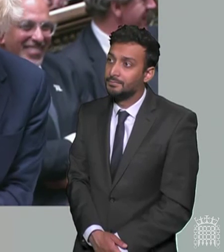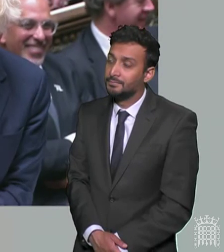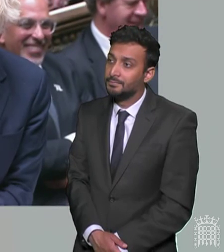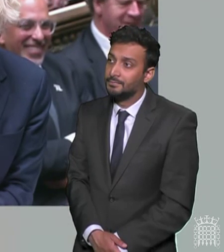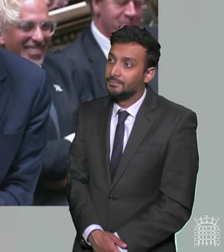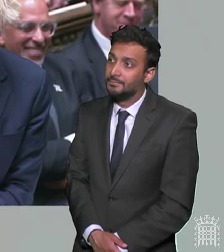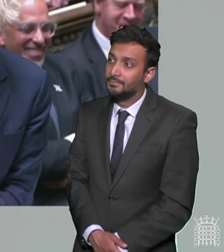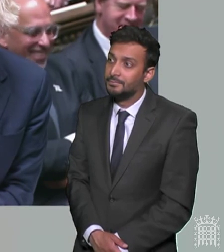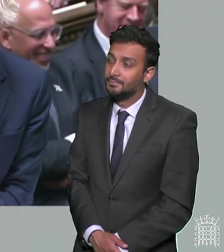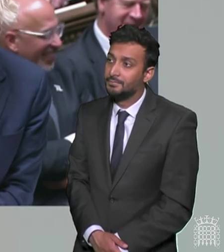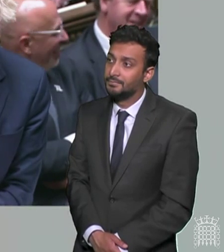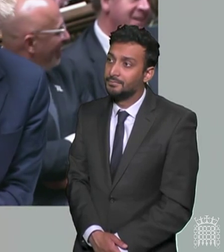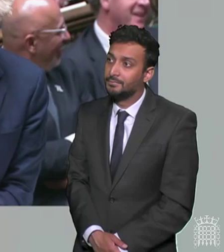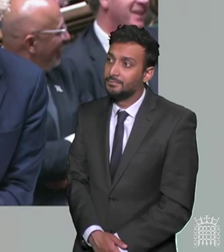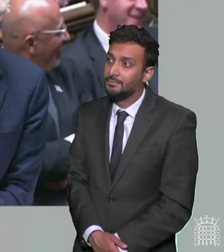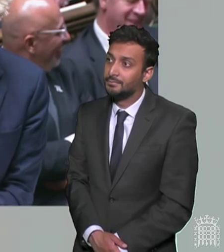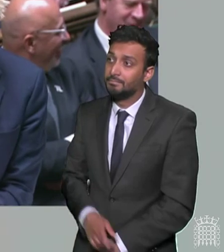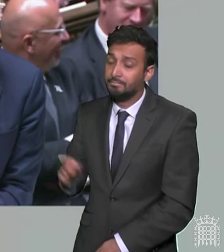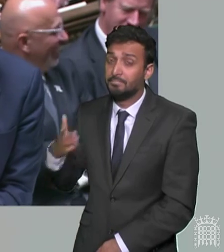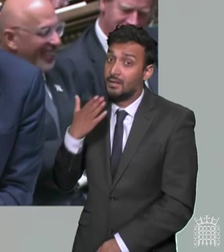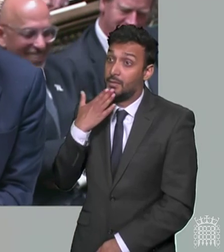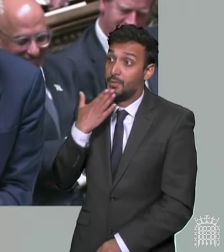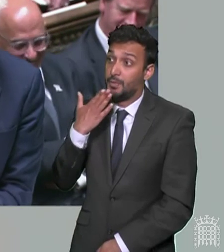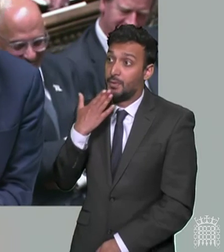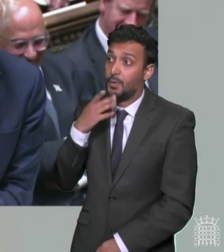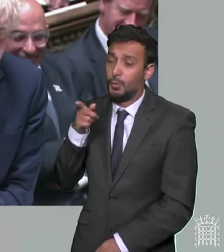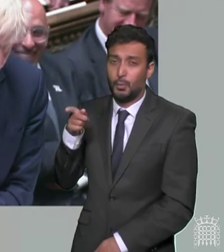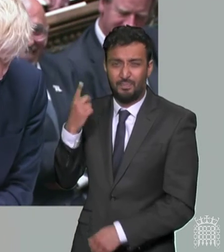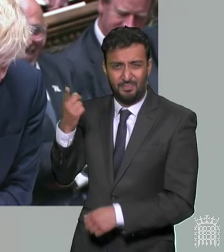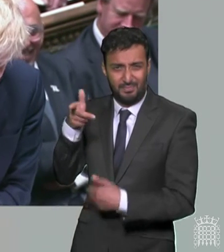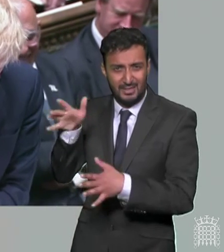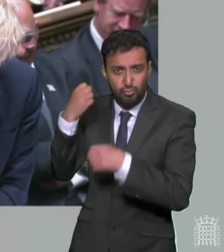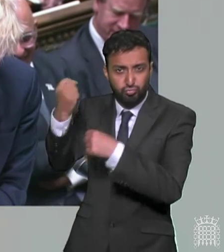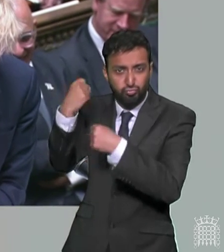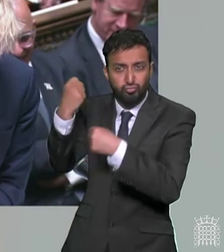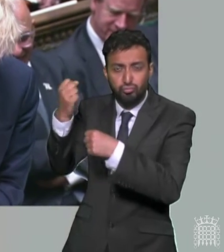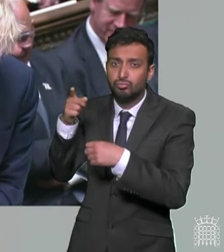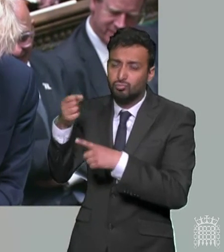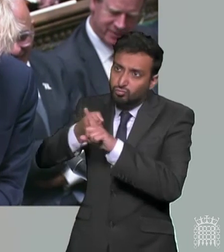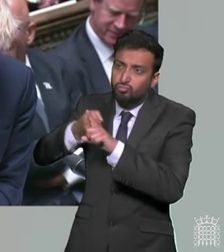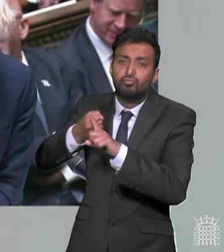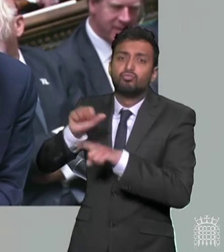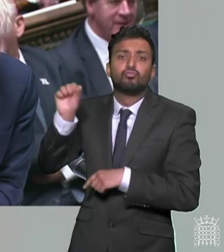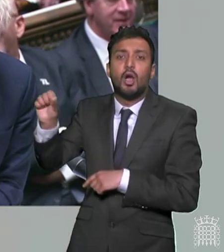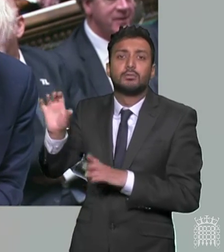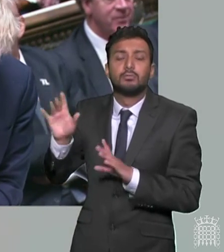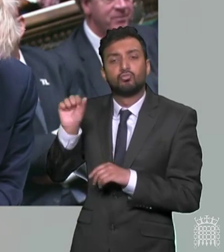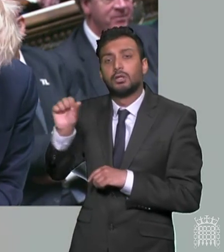I thank my honourable Friend for his campaign, and I think he is entirely right.